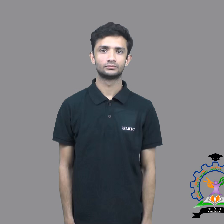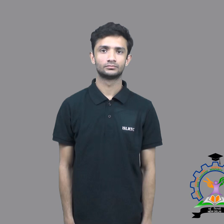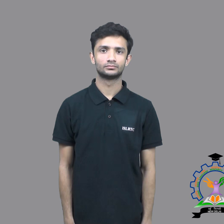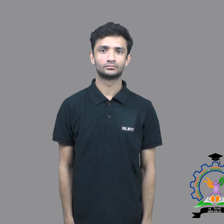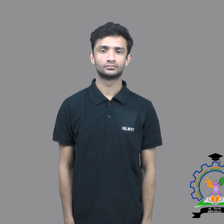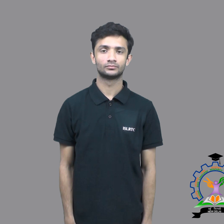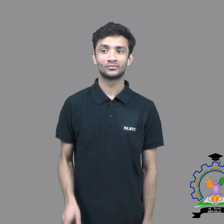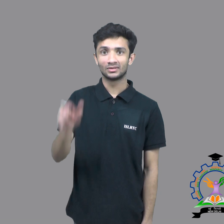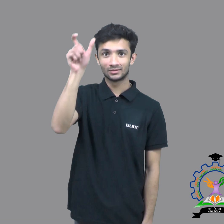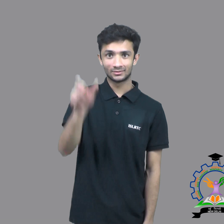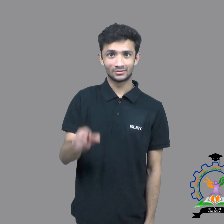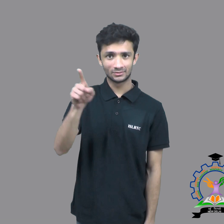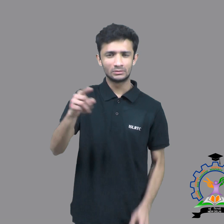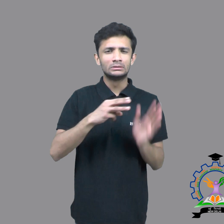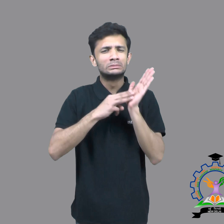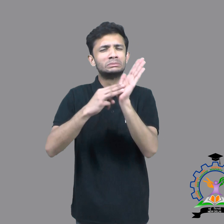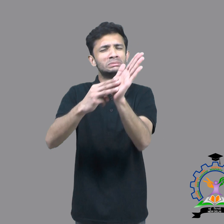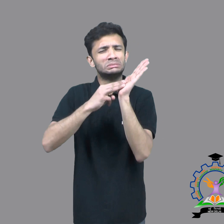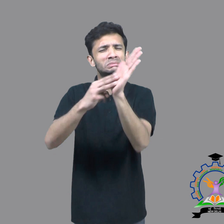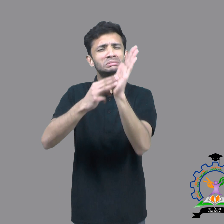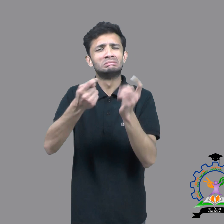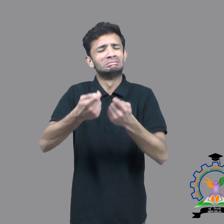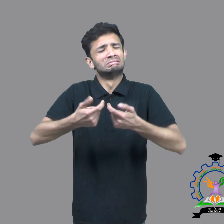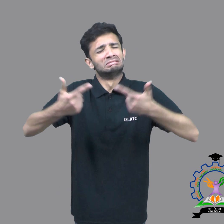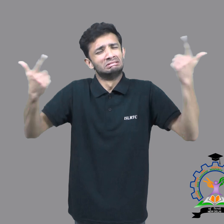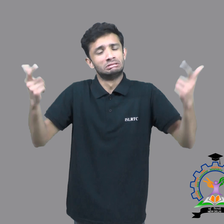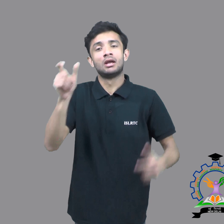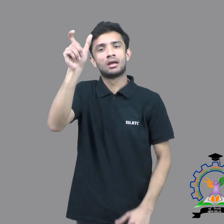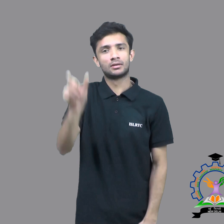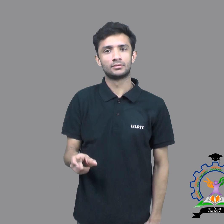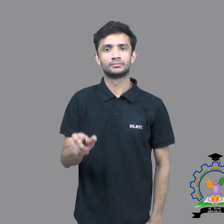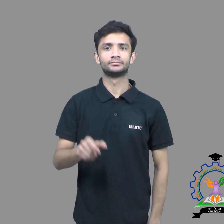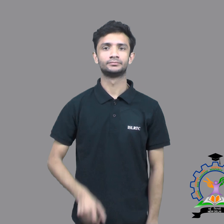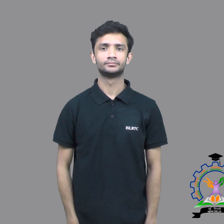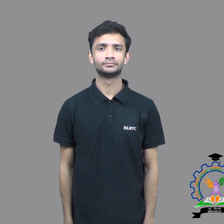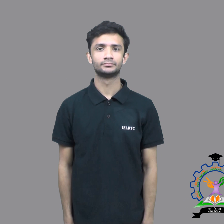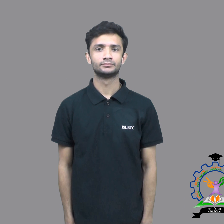Millionaire